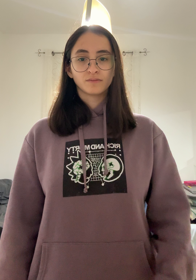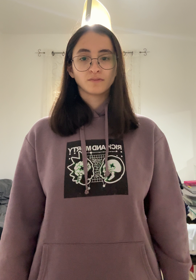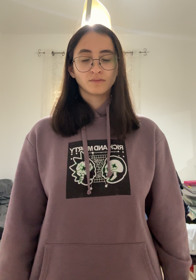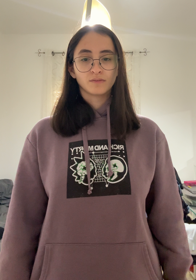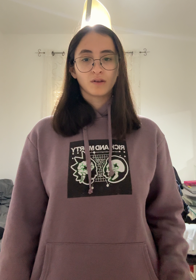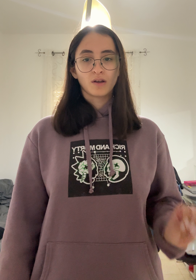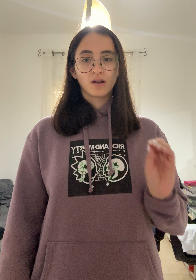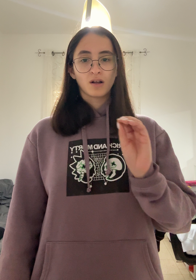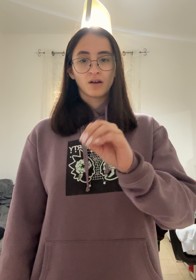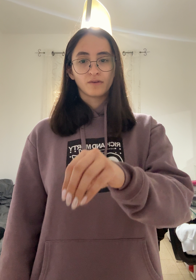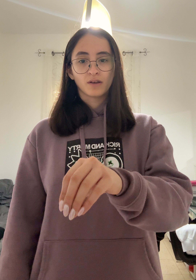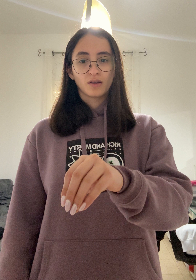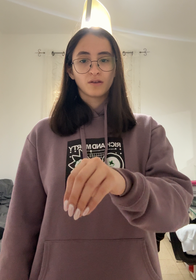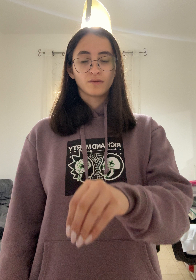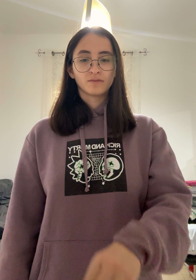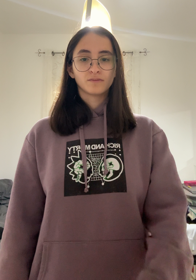להפקיד